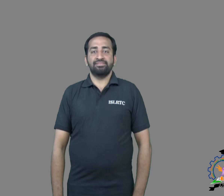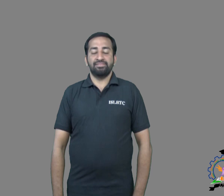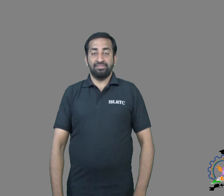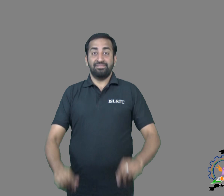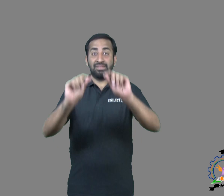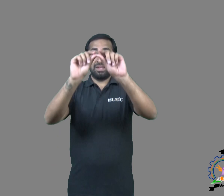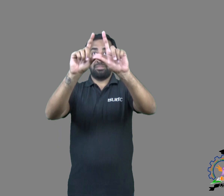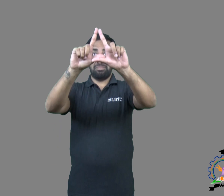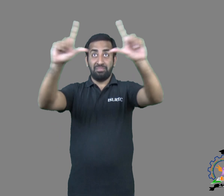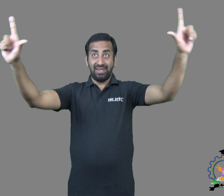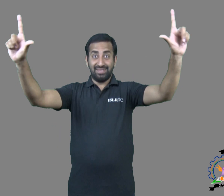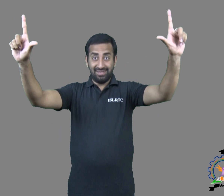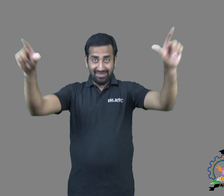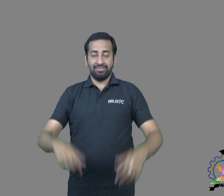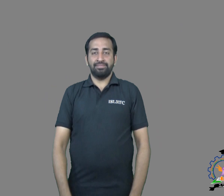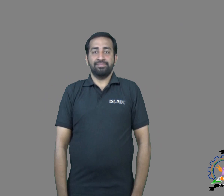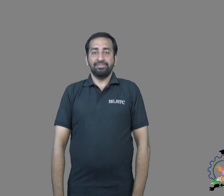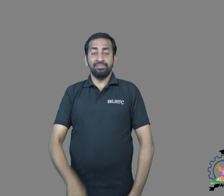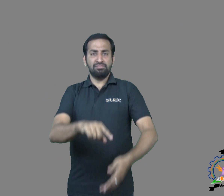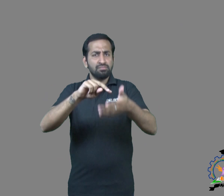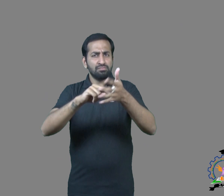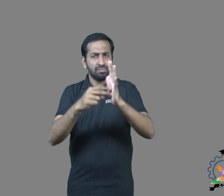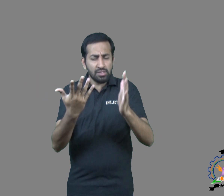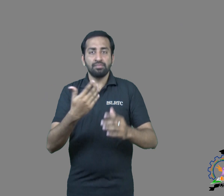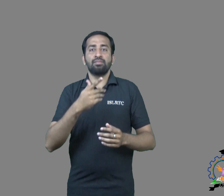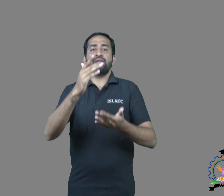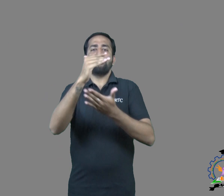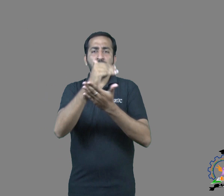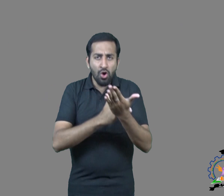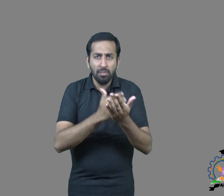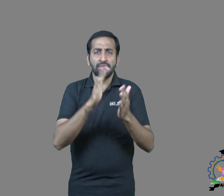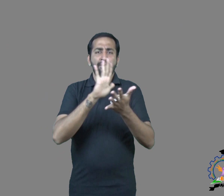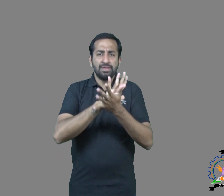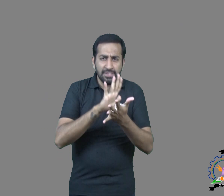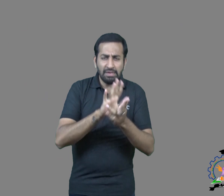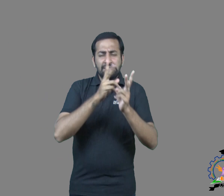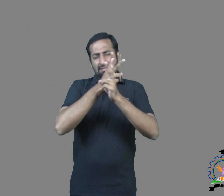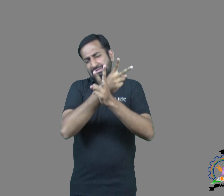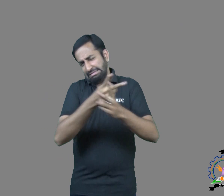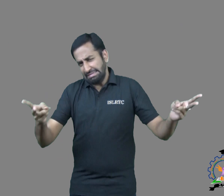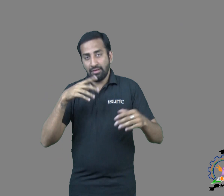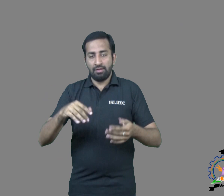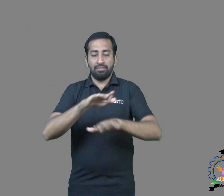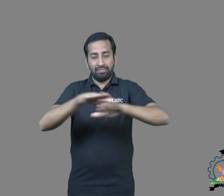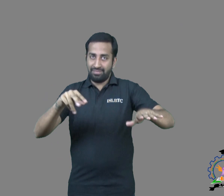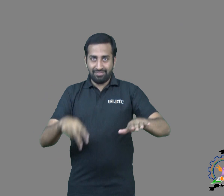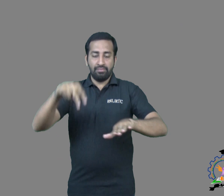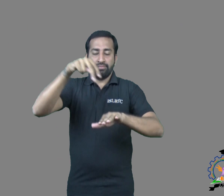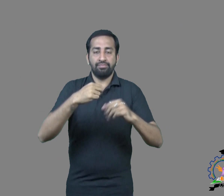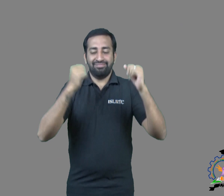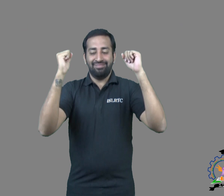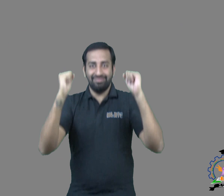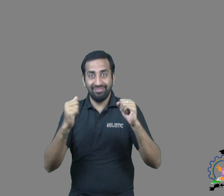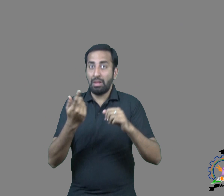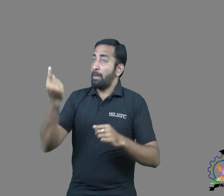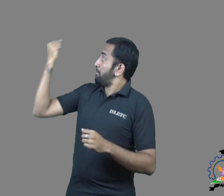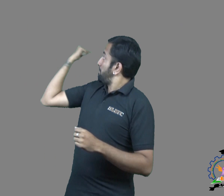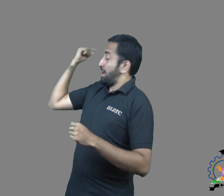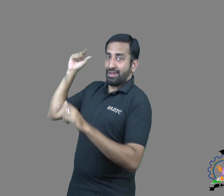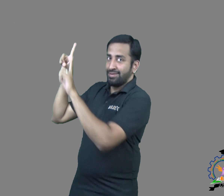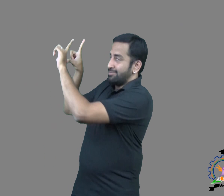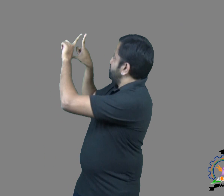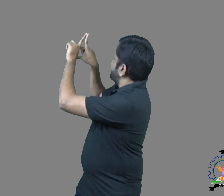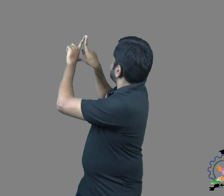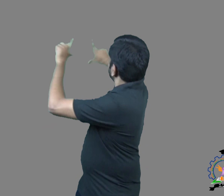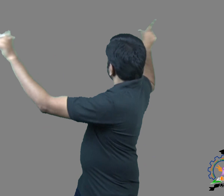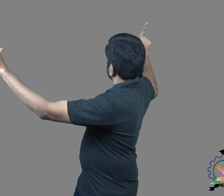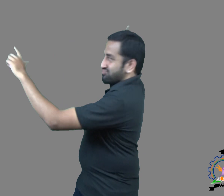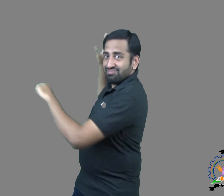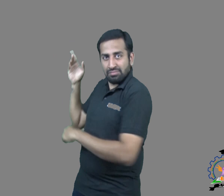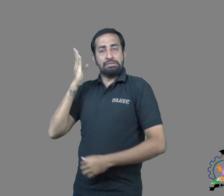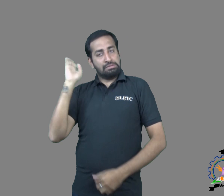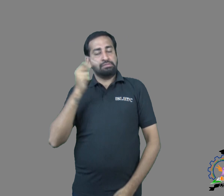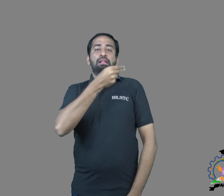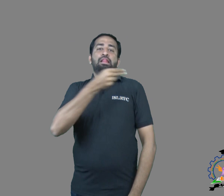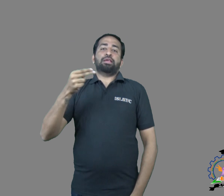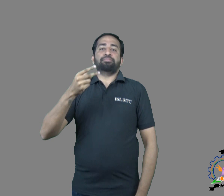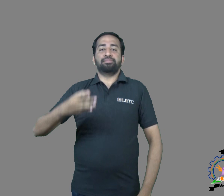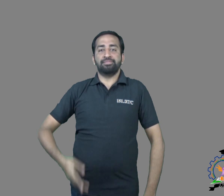Banner